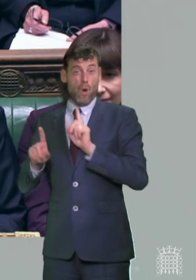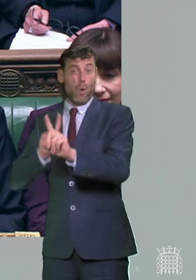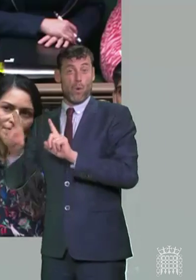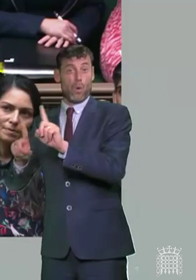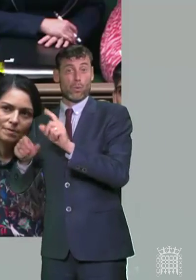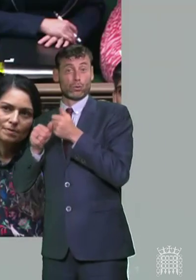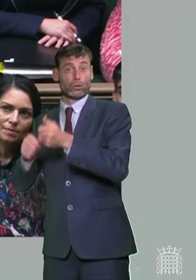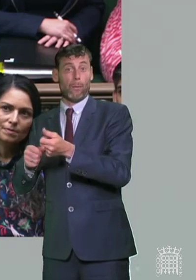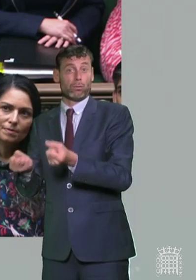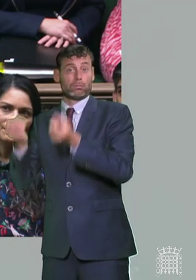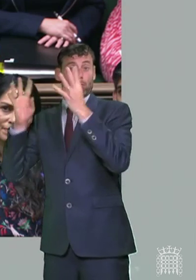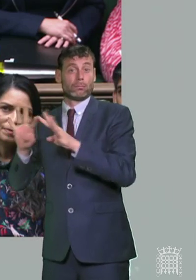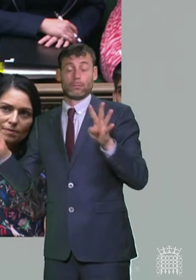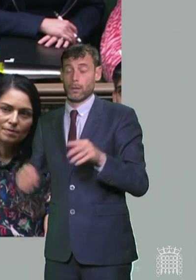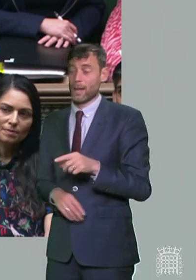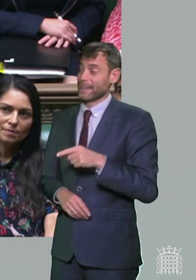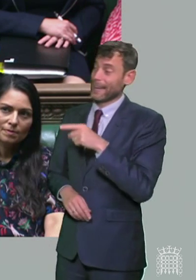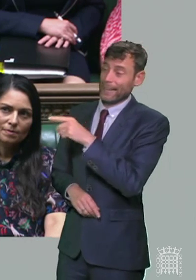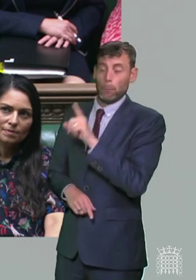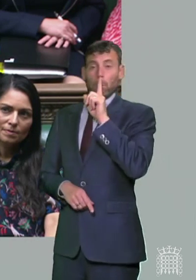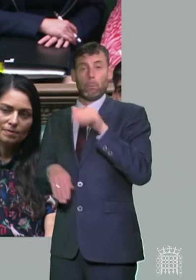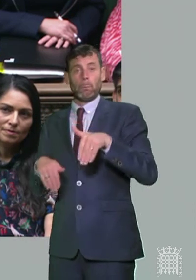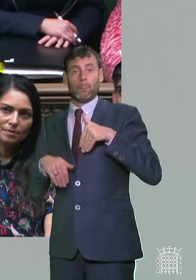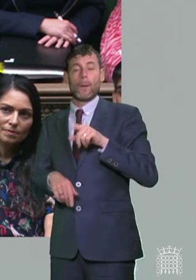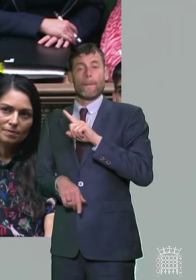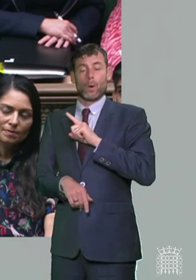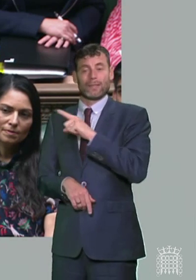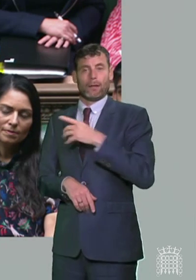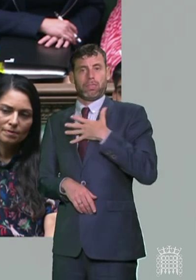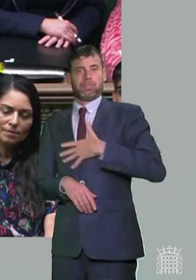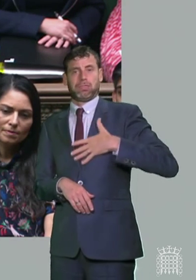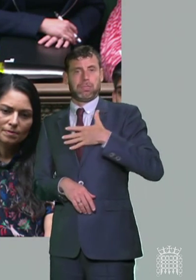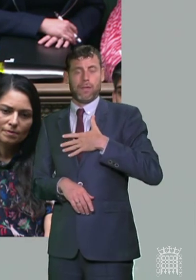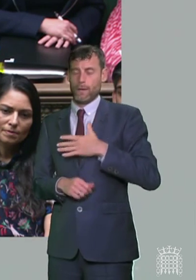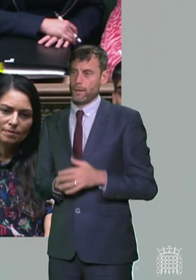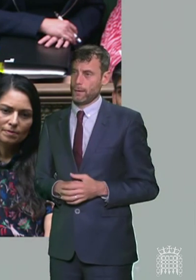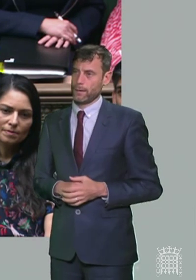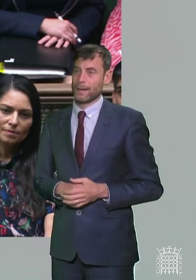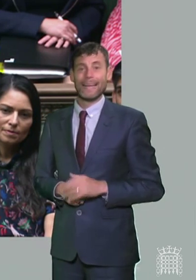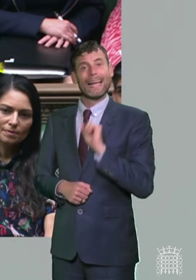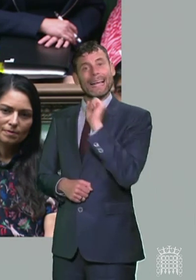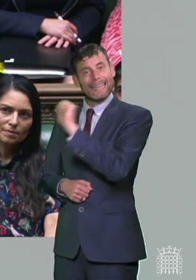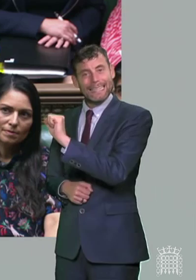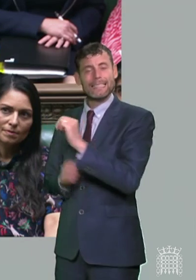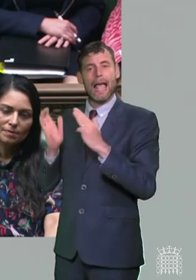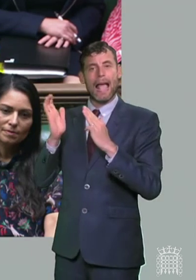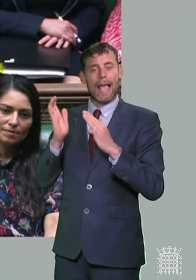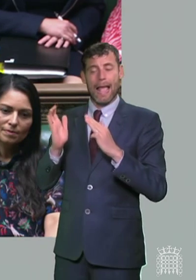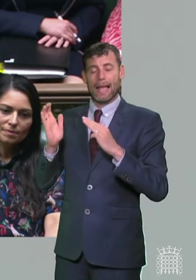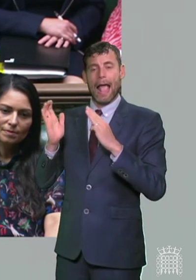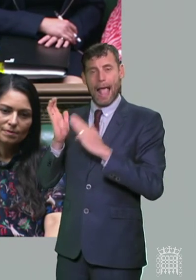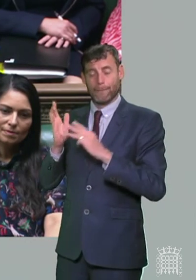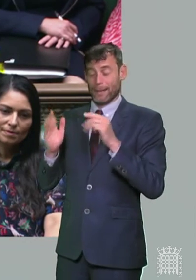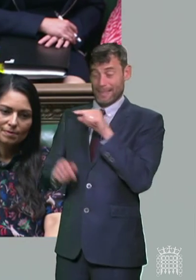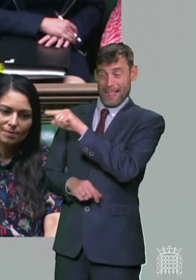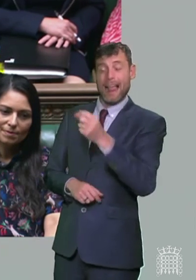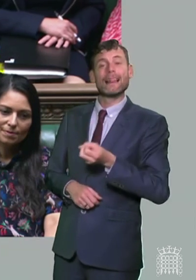The reason his authority is on the line in this matter is that the Opposition take £10 million from the unions.